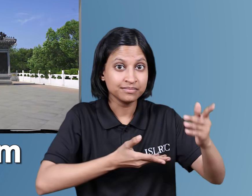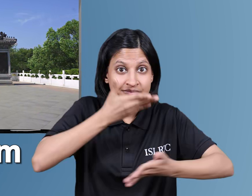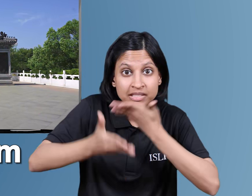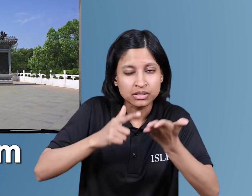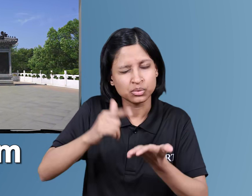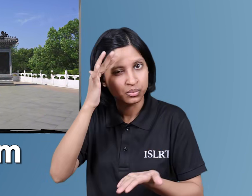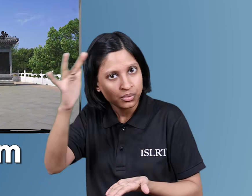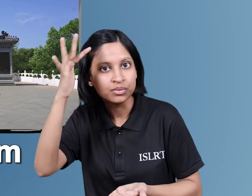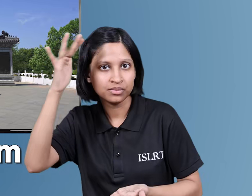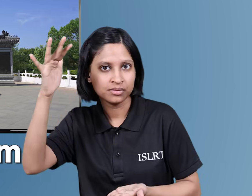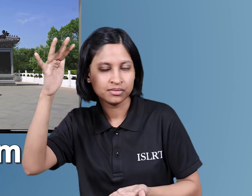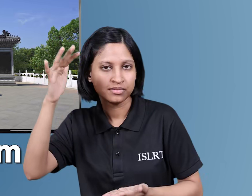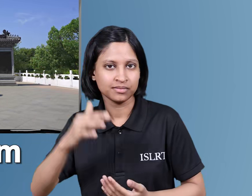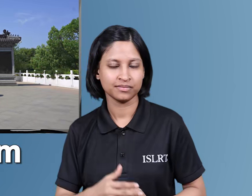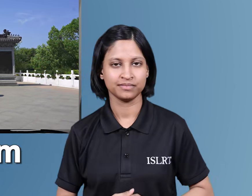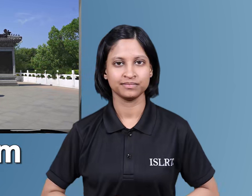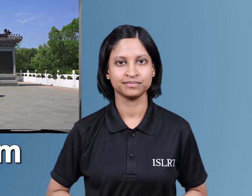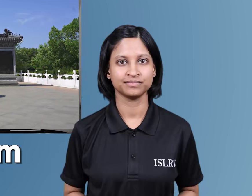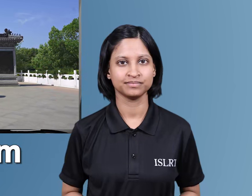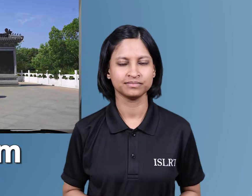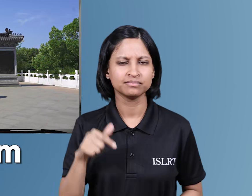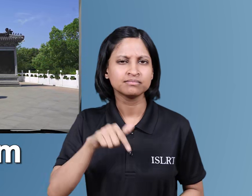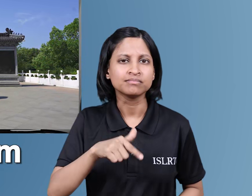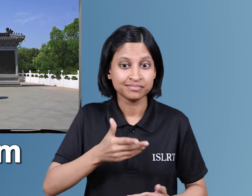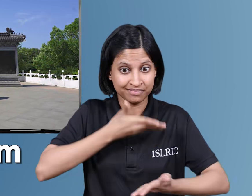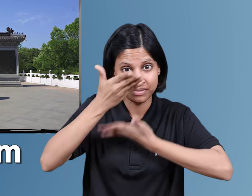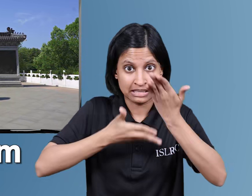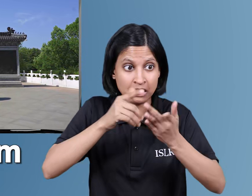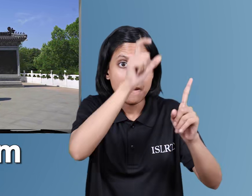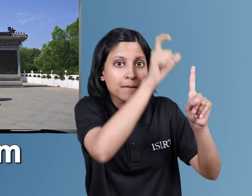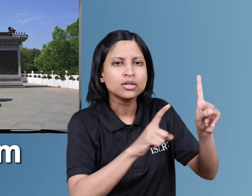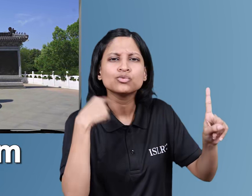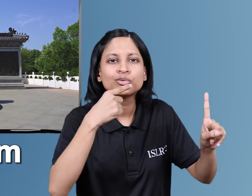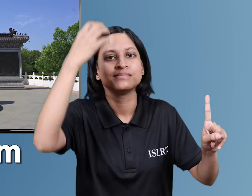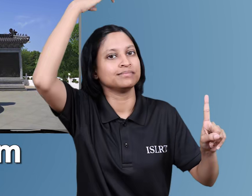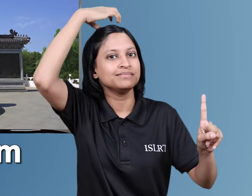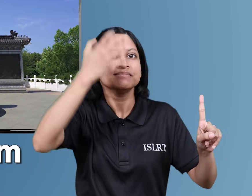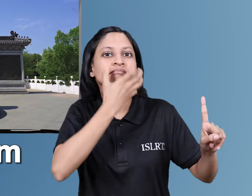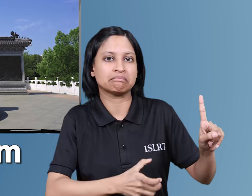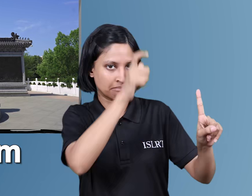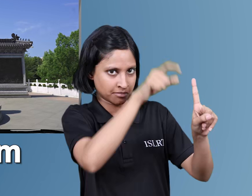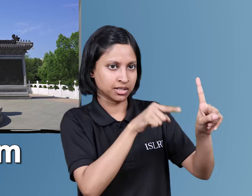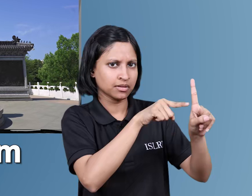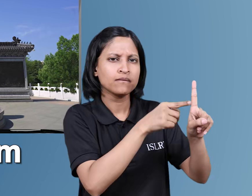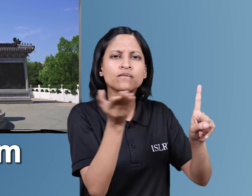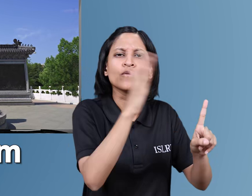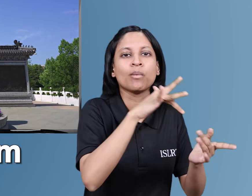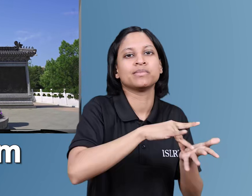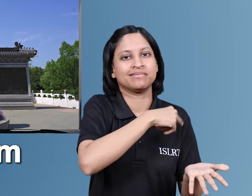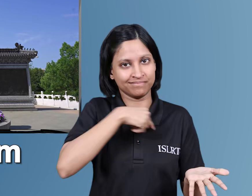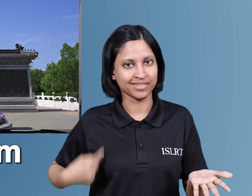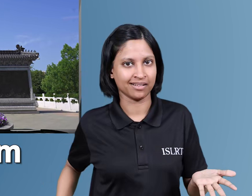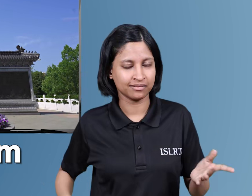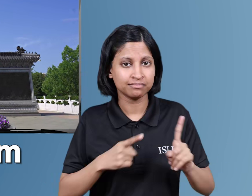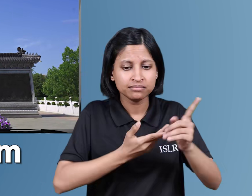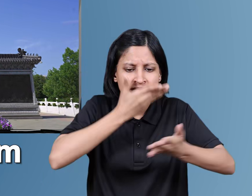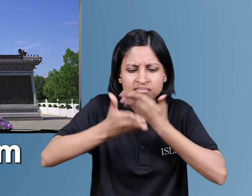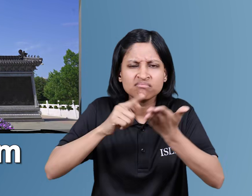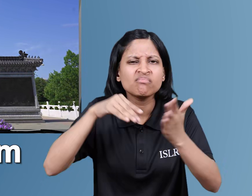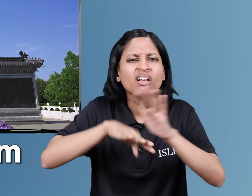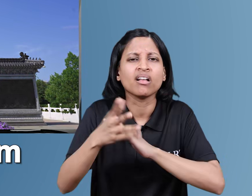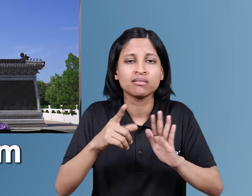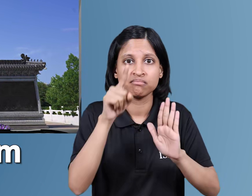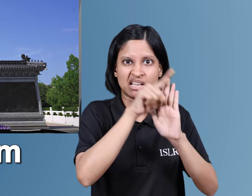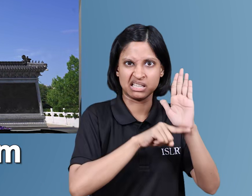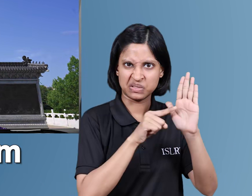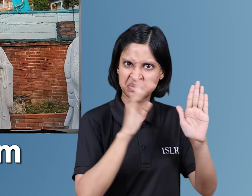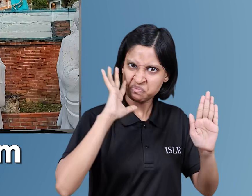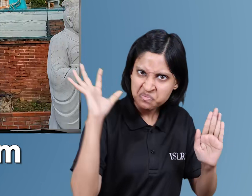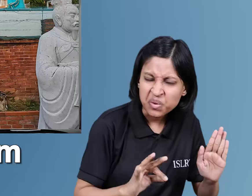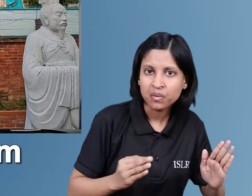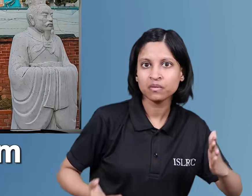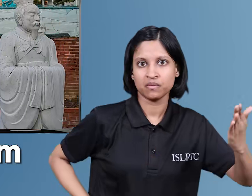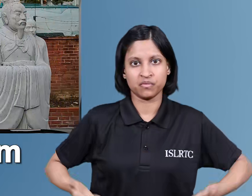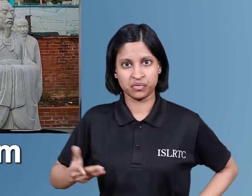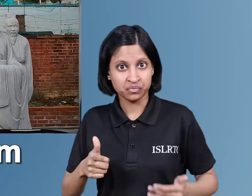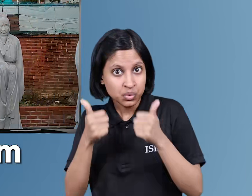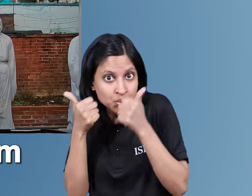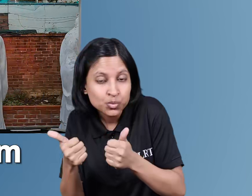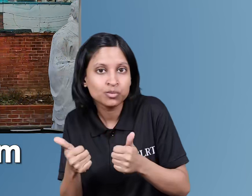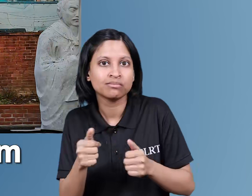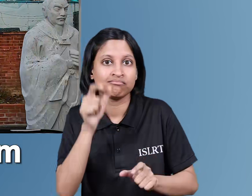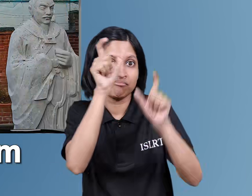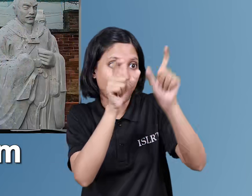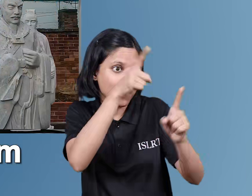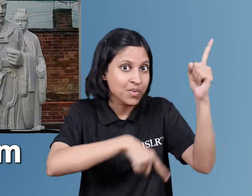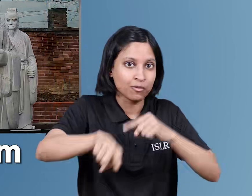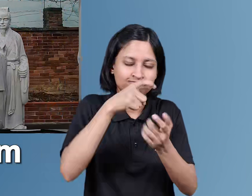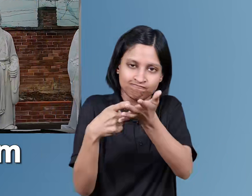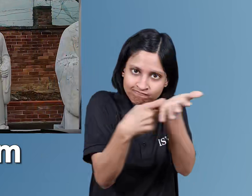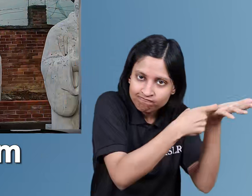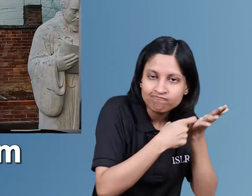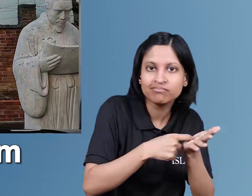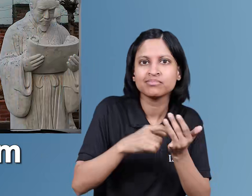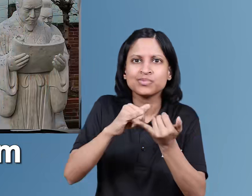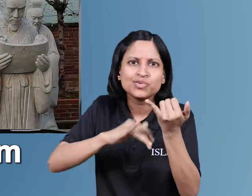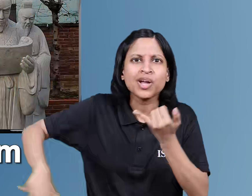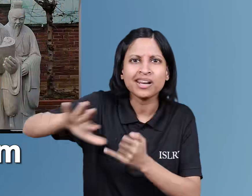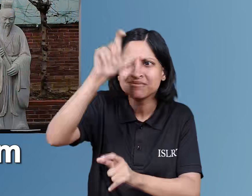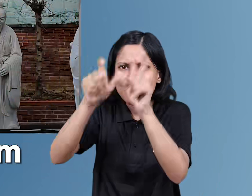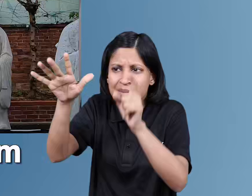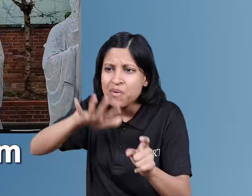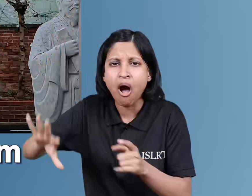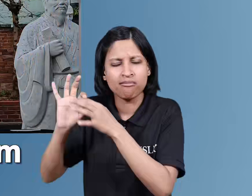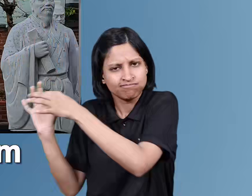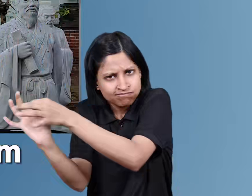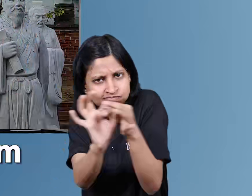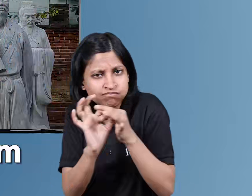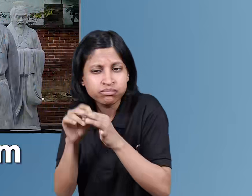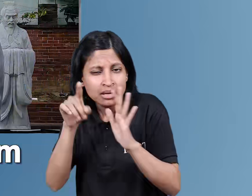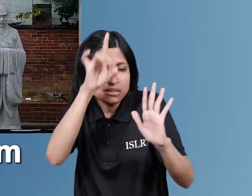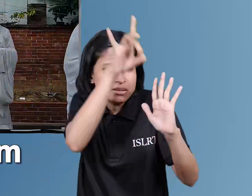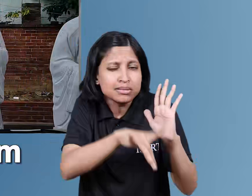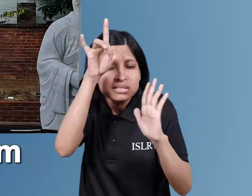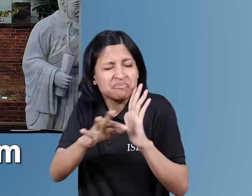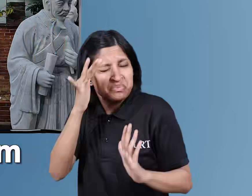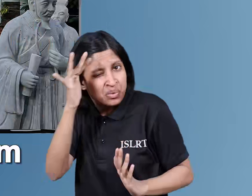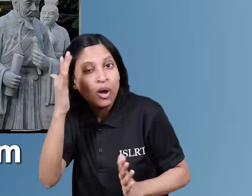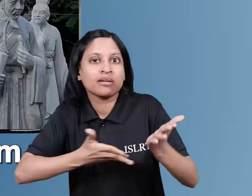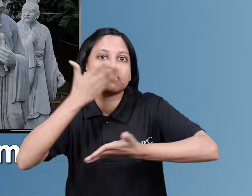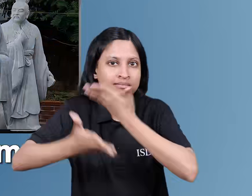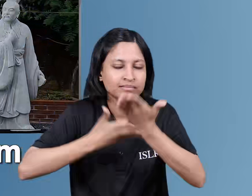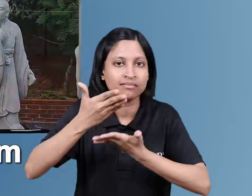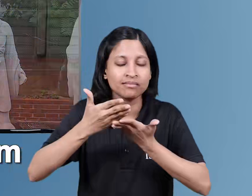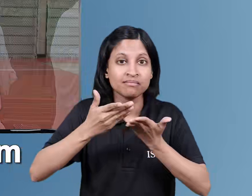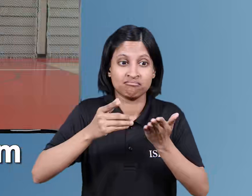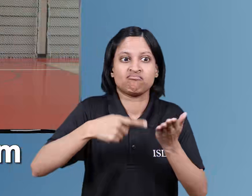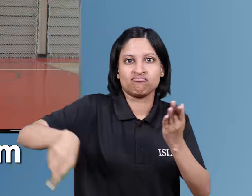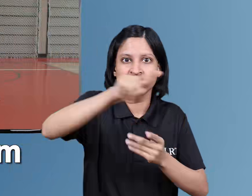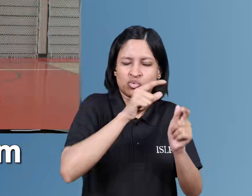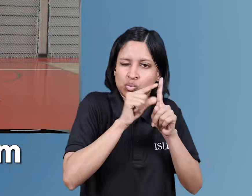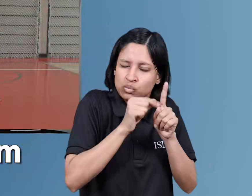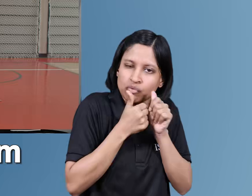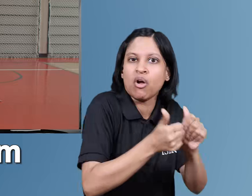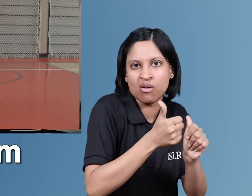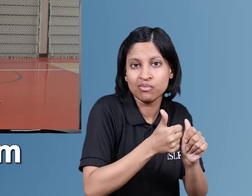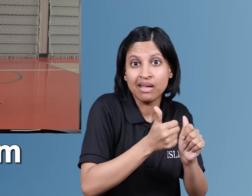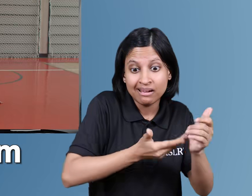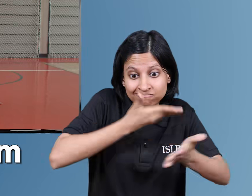Confucianism Confucianism is a philosophy based on the teachings of Confucius, focusing on the importance of ethics, respect and proper behavior, and good social relationships.